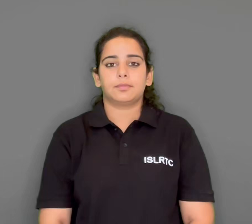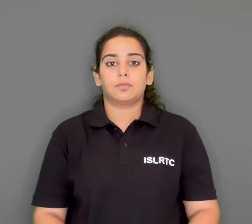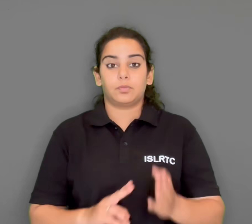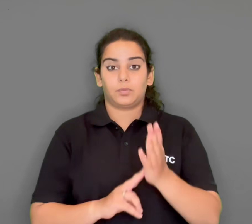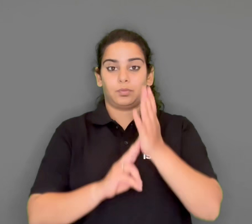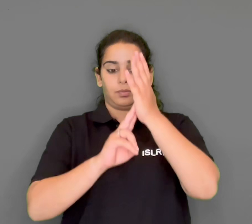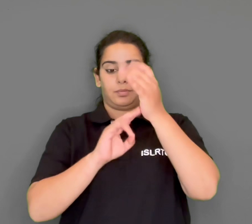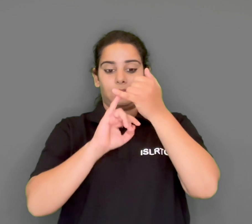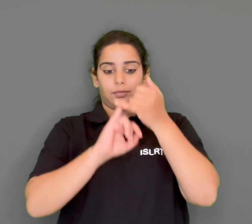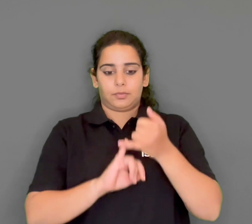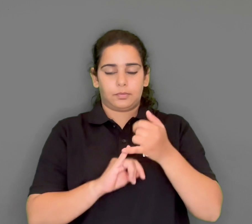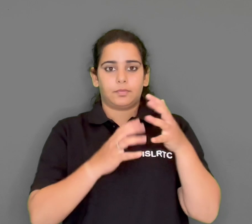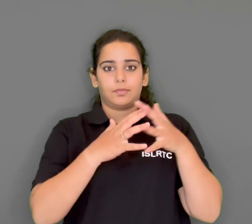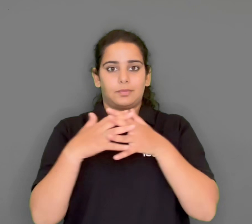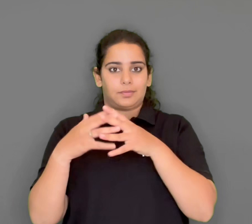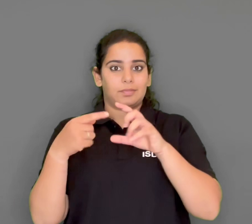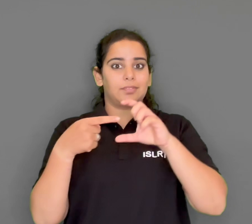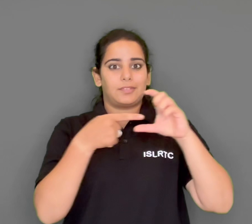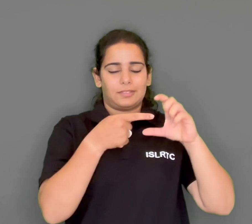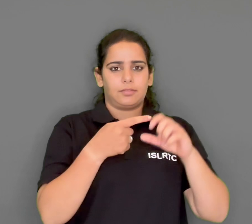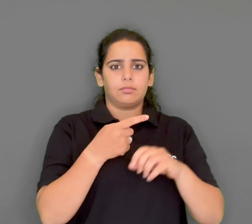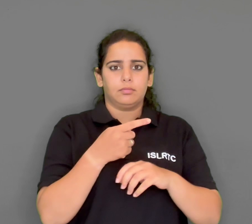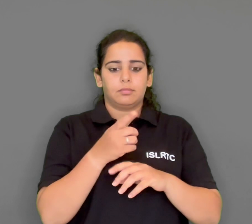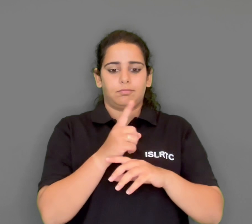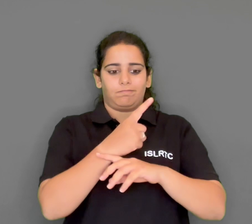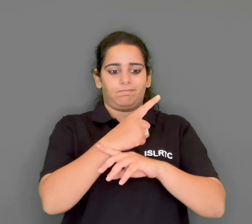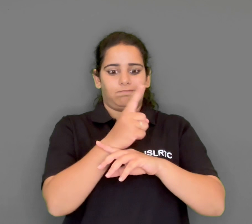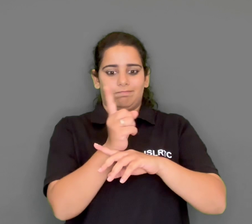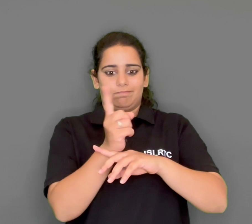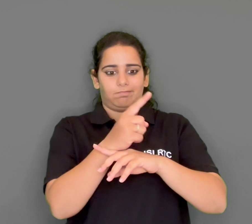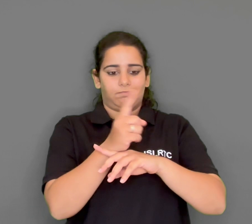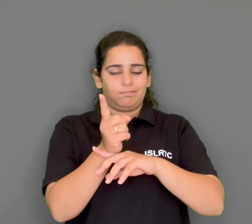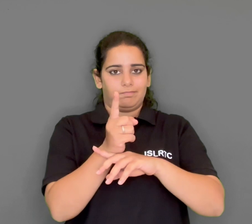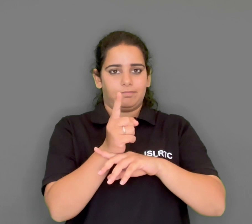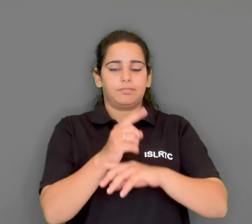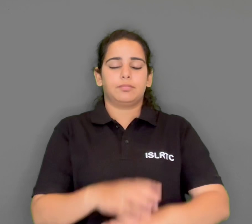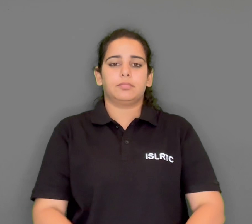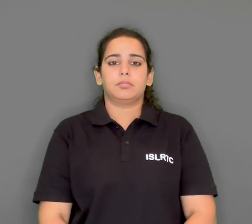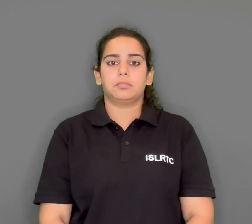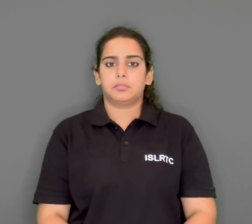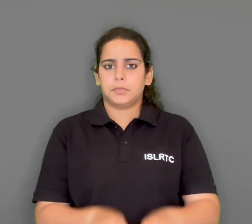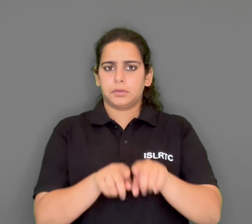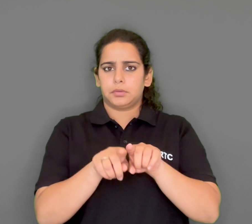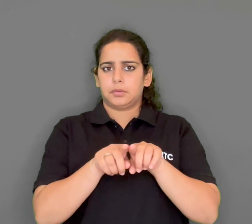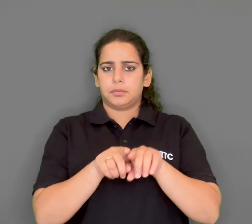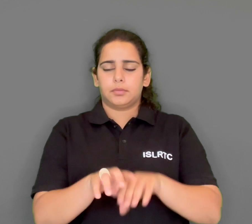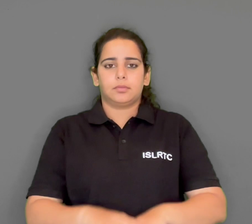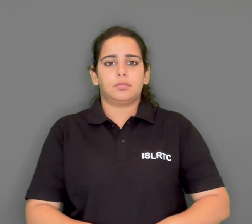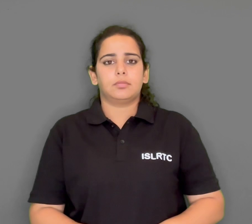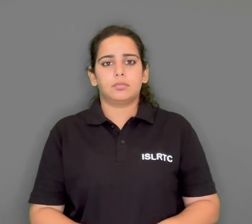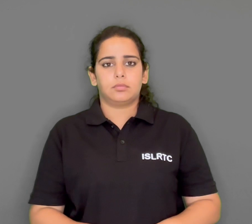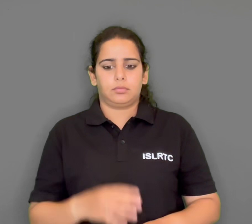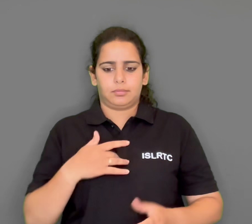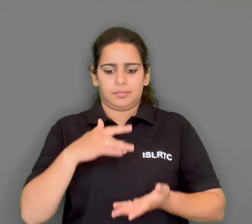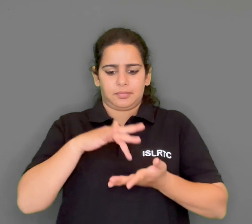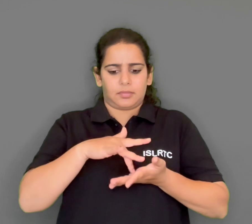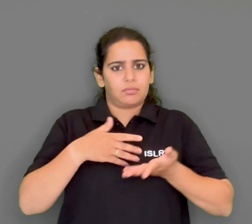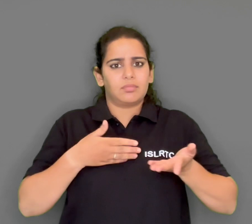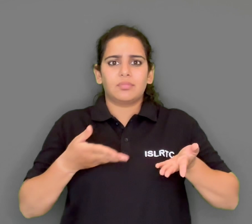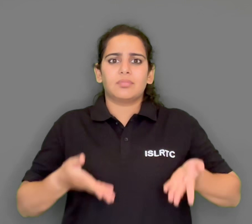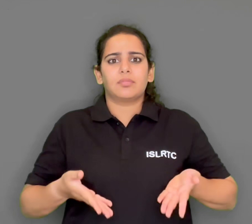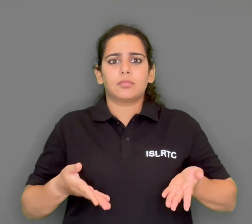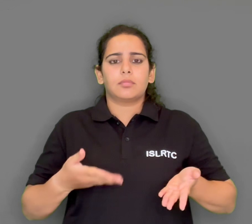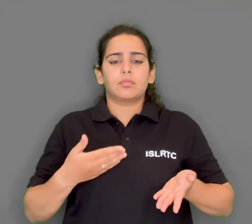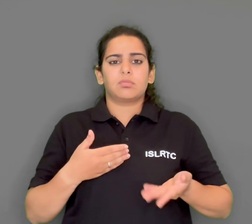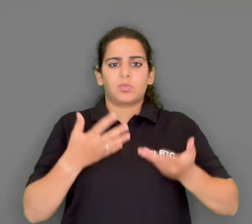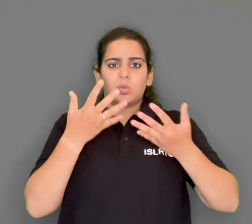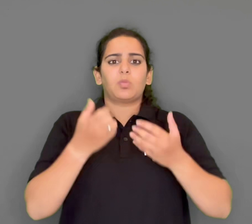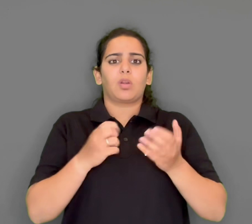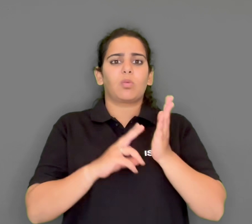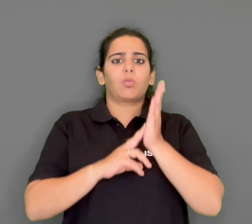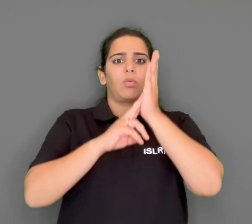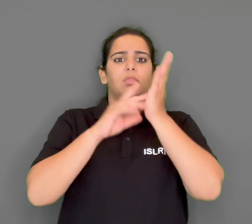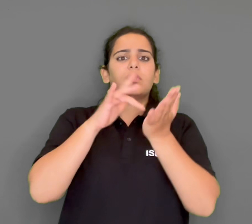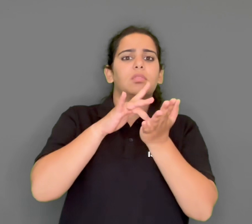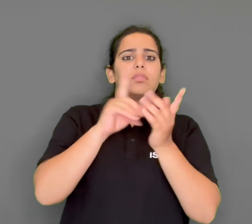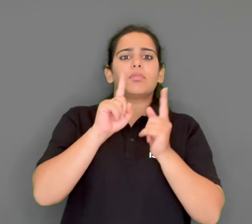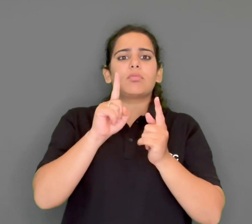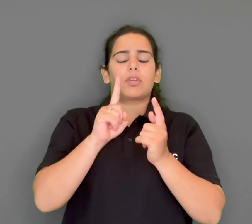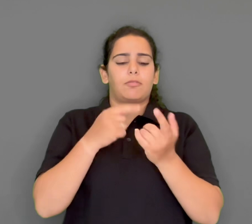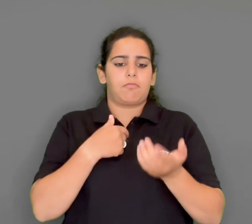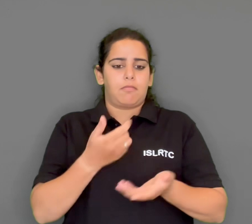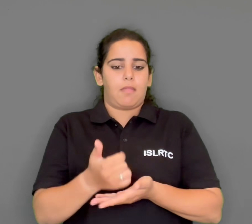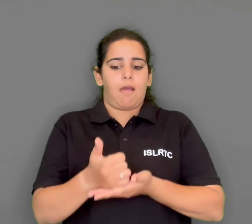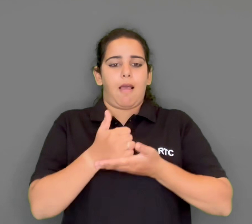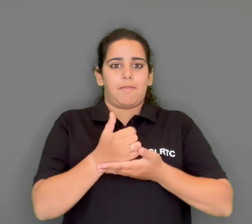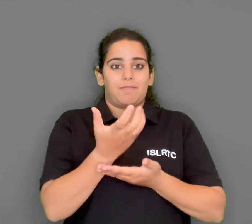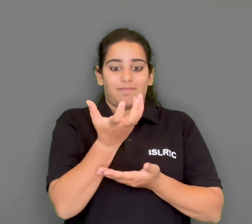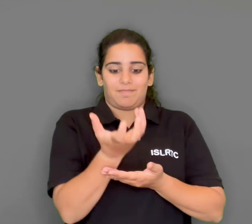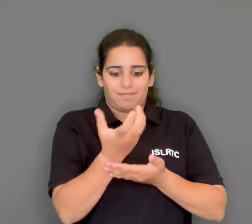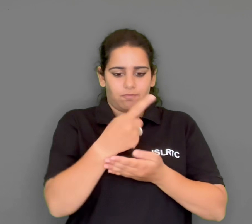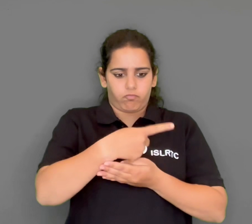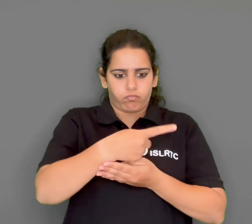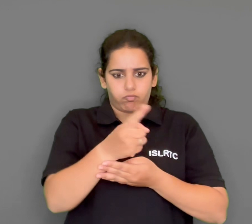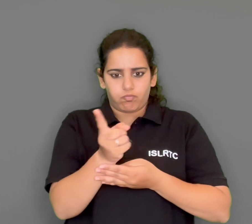Navigation The process or activity of accurately ascertaining one's position and planning and following a route